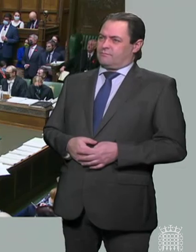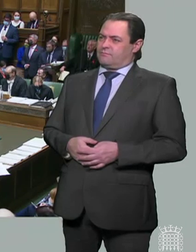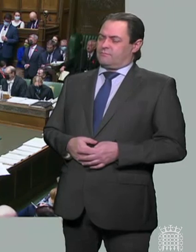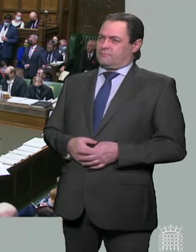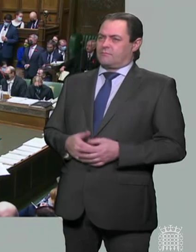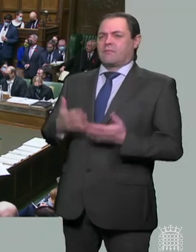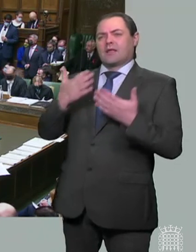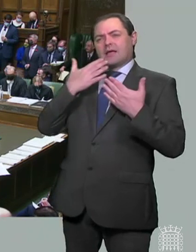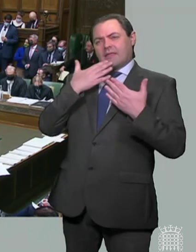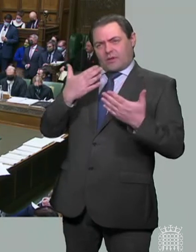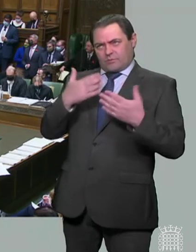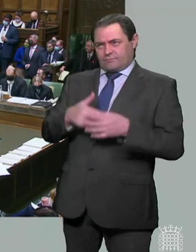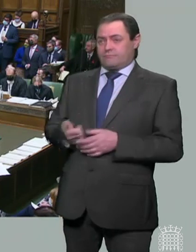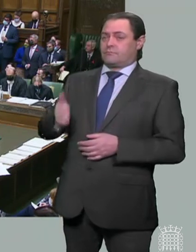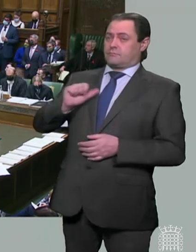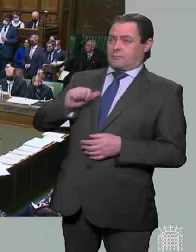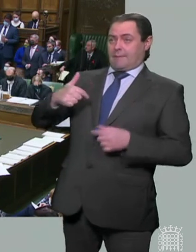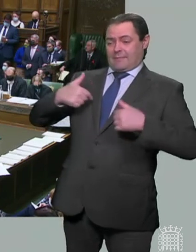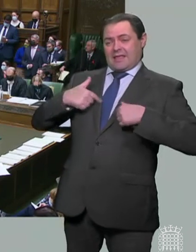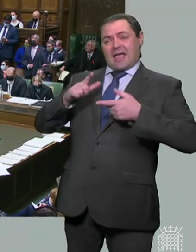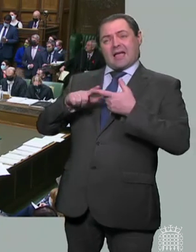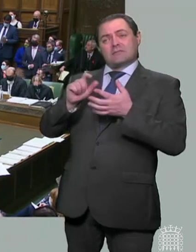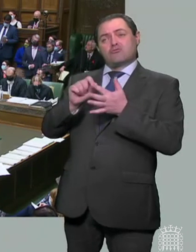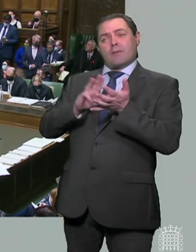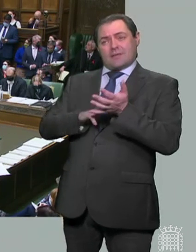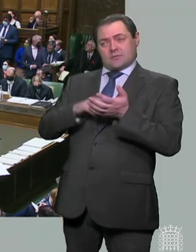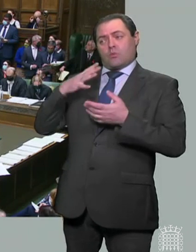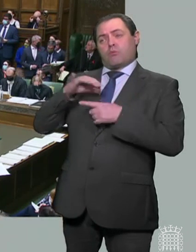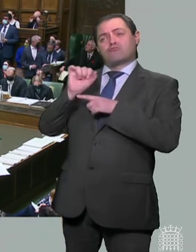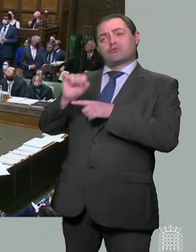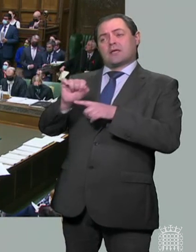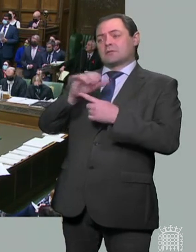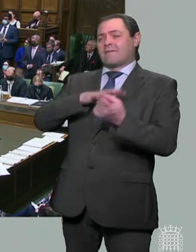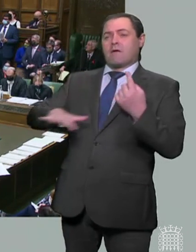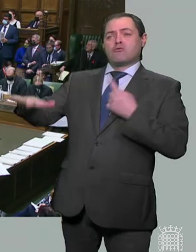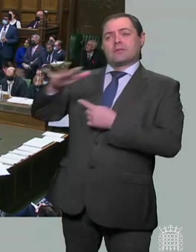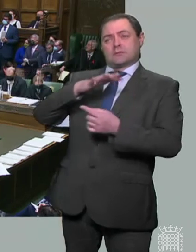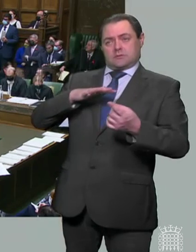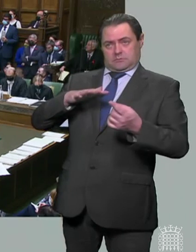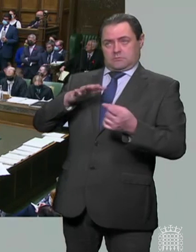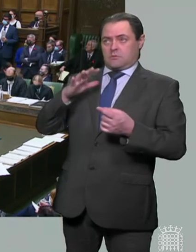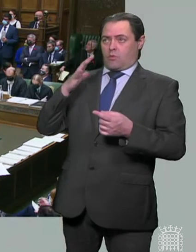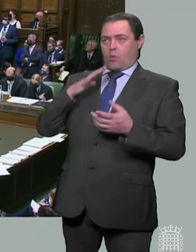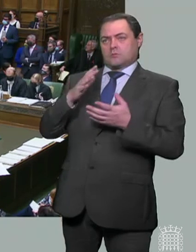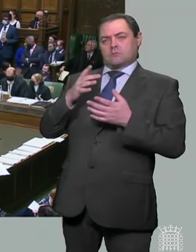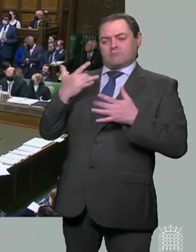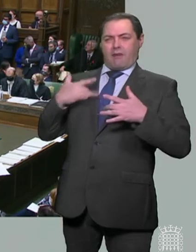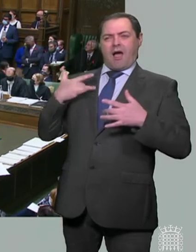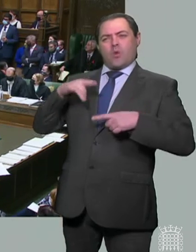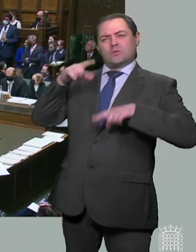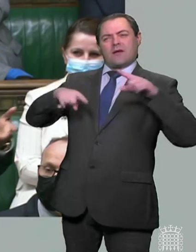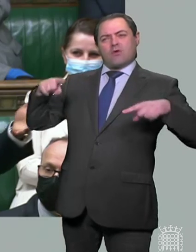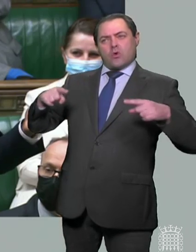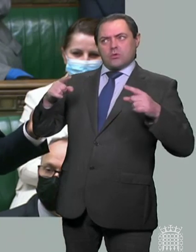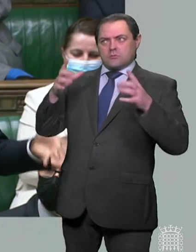The Prime Minister and I have a shared commitment to protecting our natural environment and improving our biodiversity across the country.